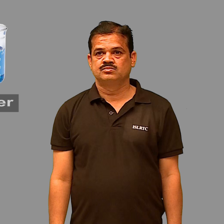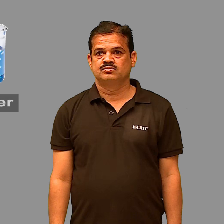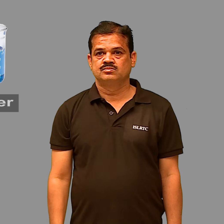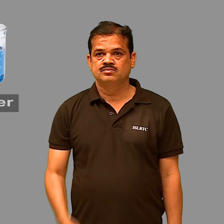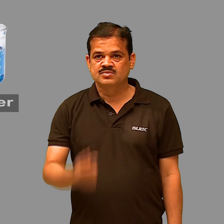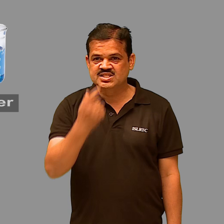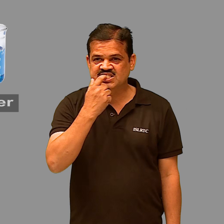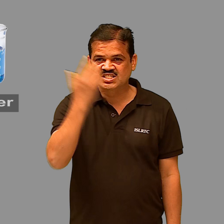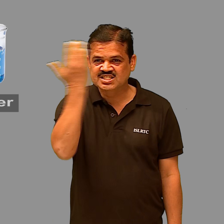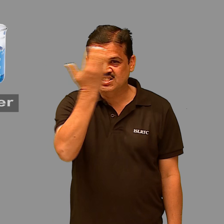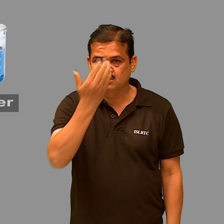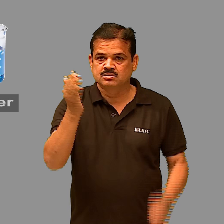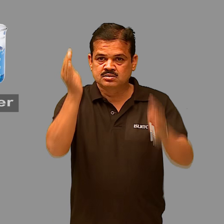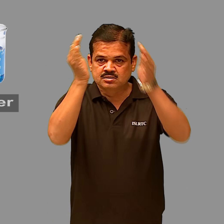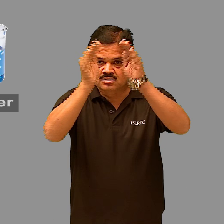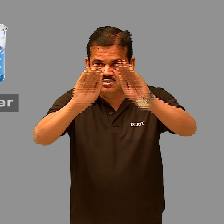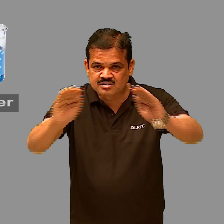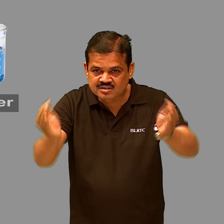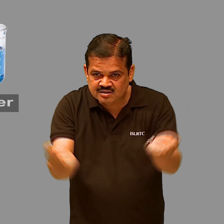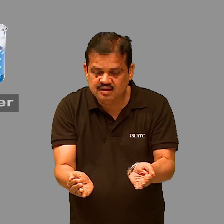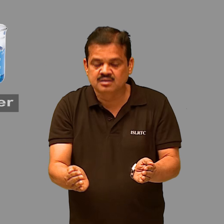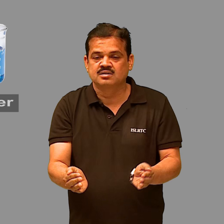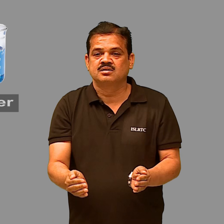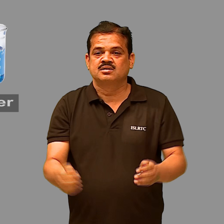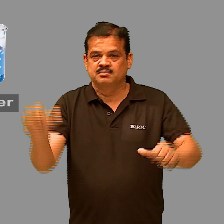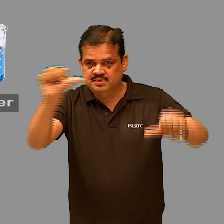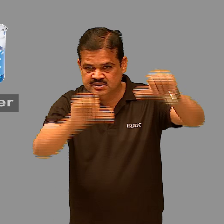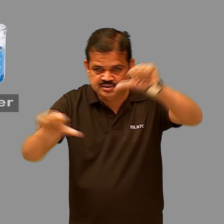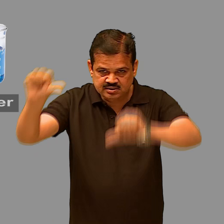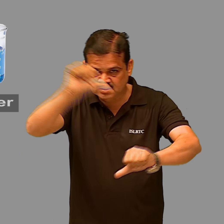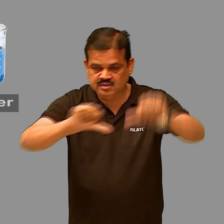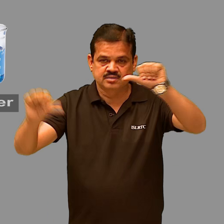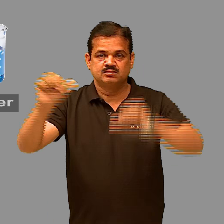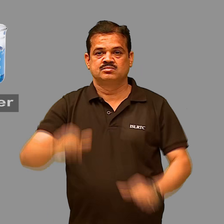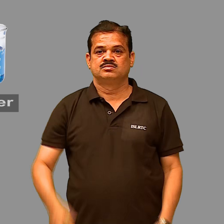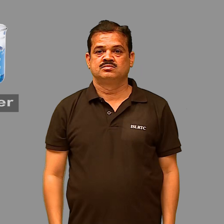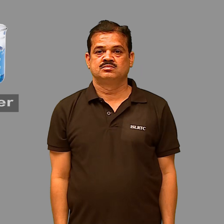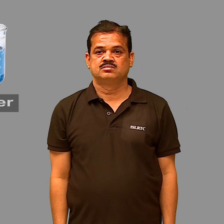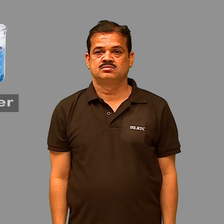Beaker